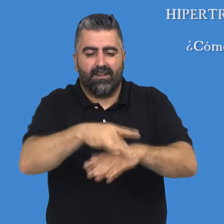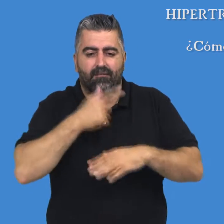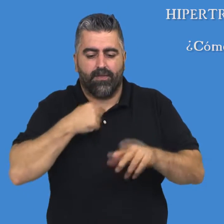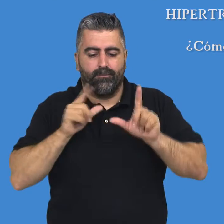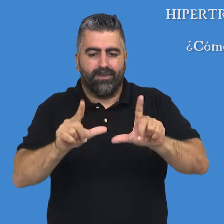fácil